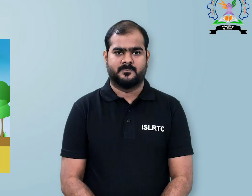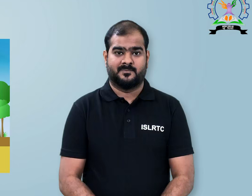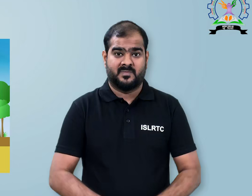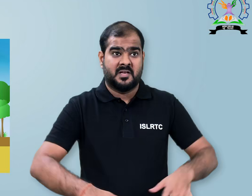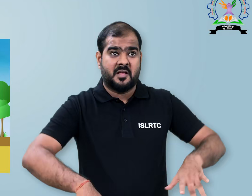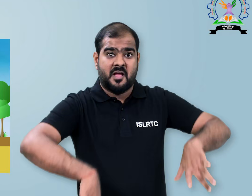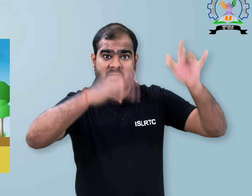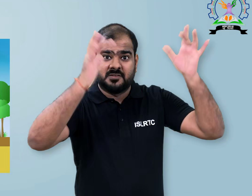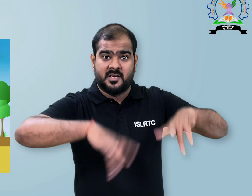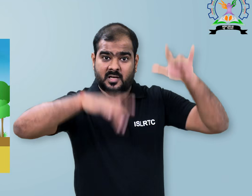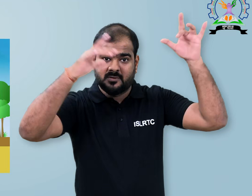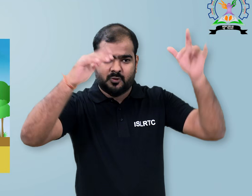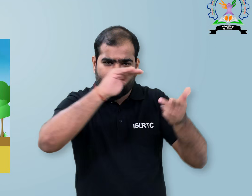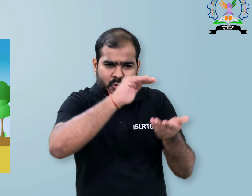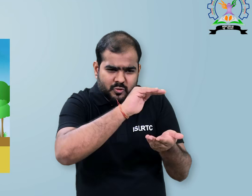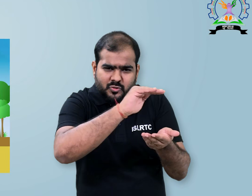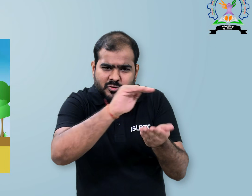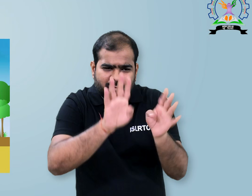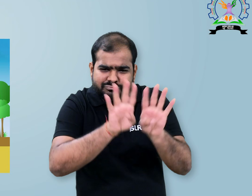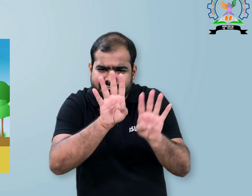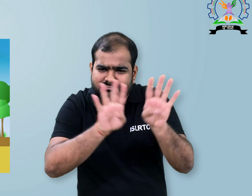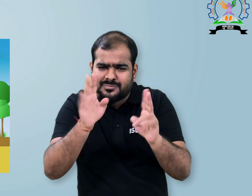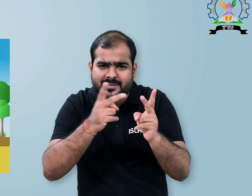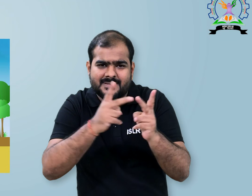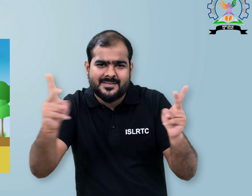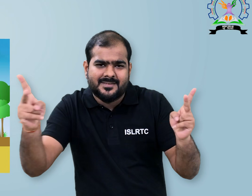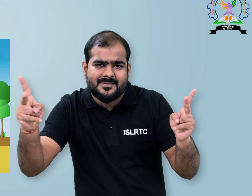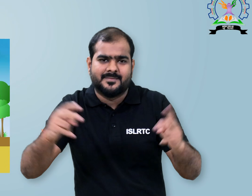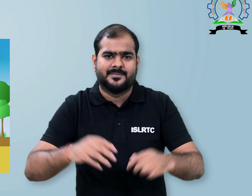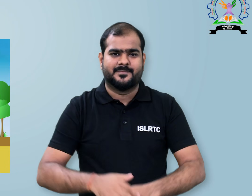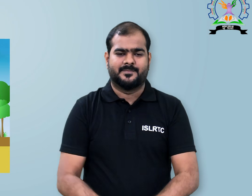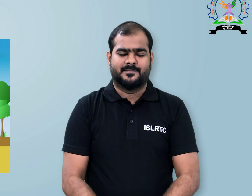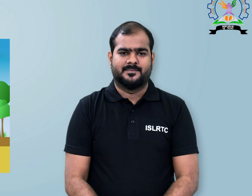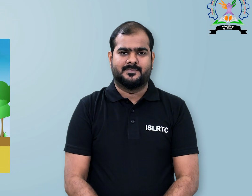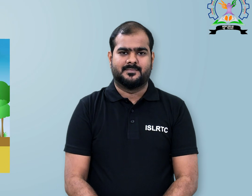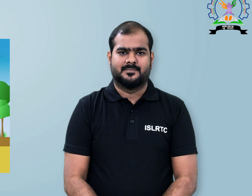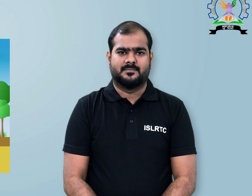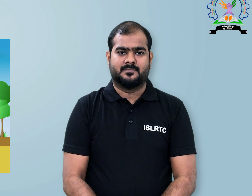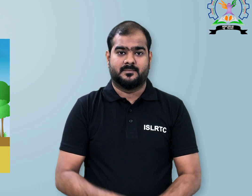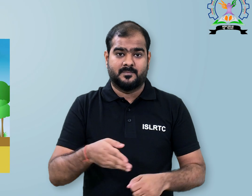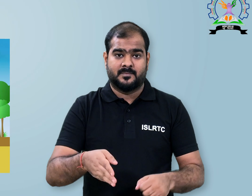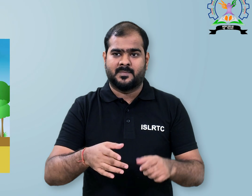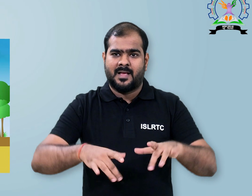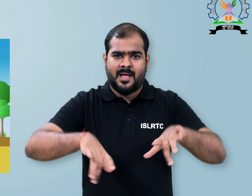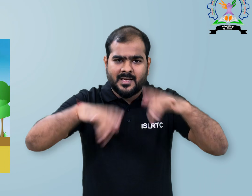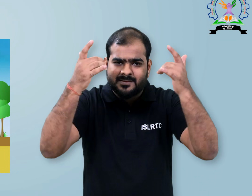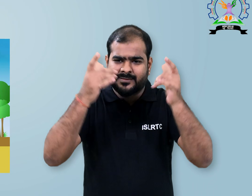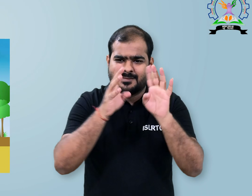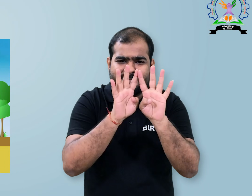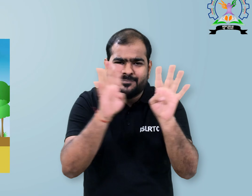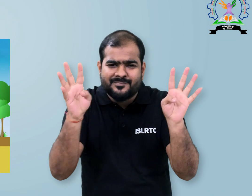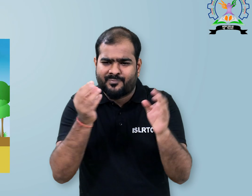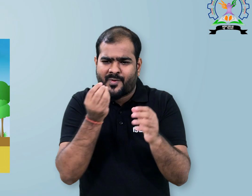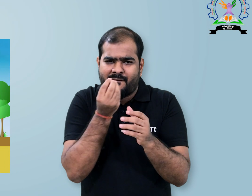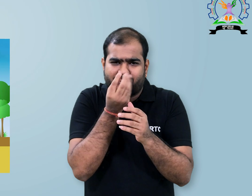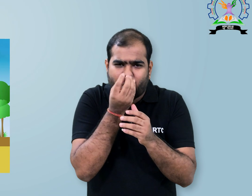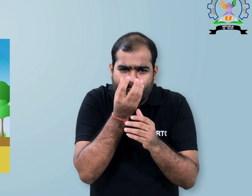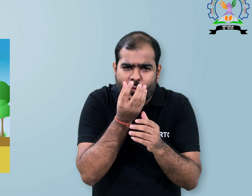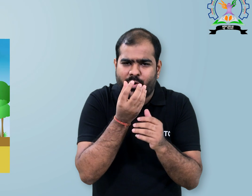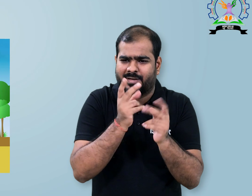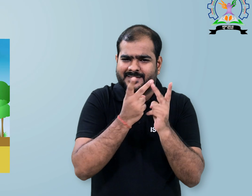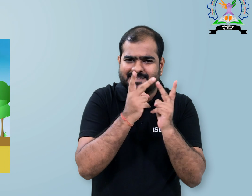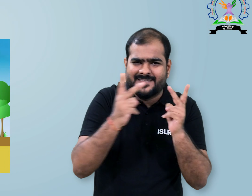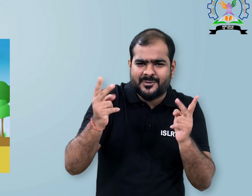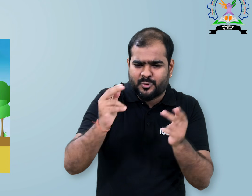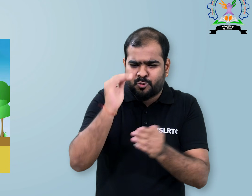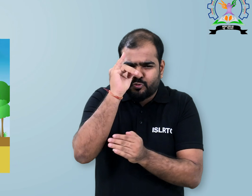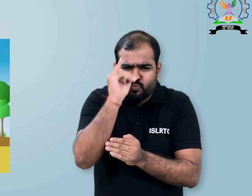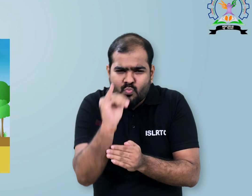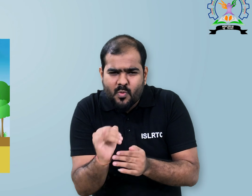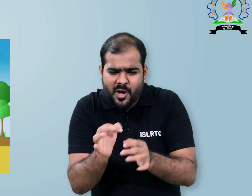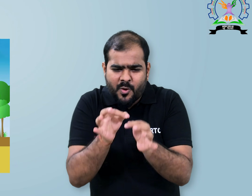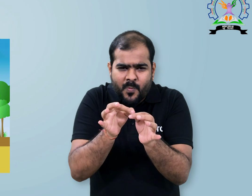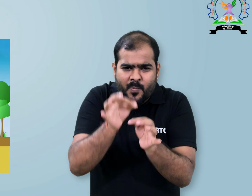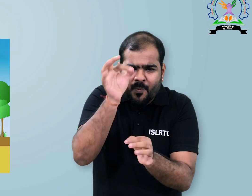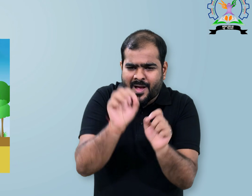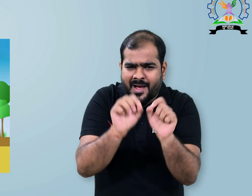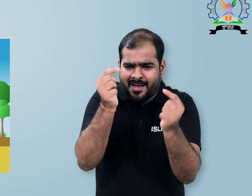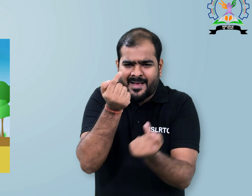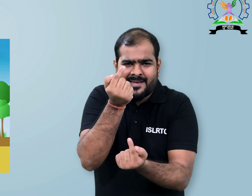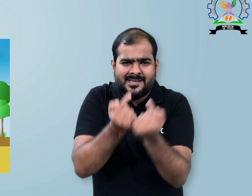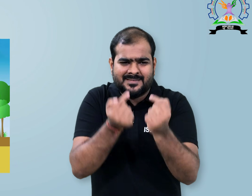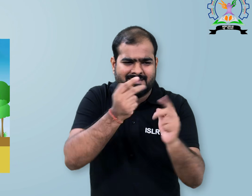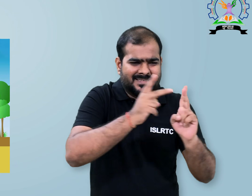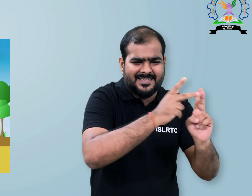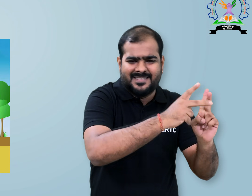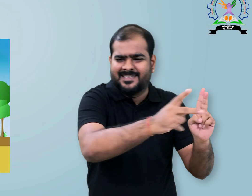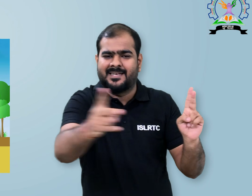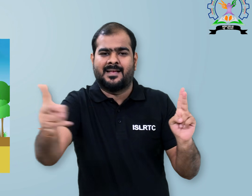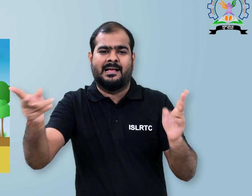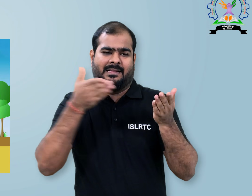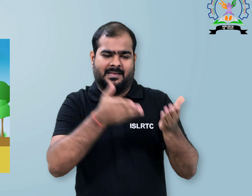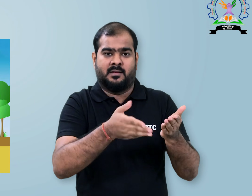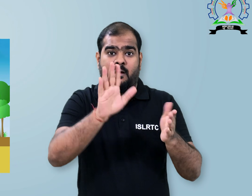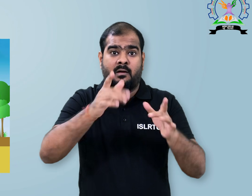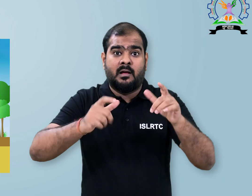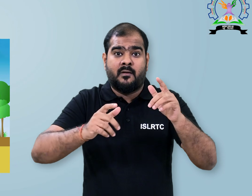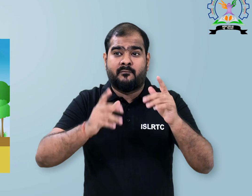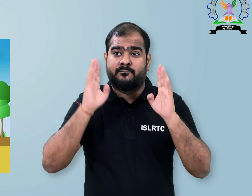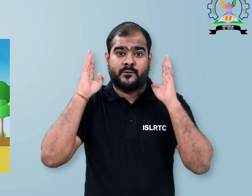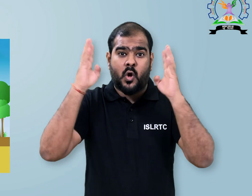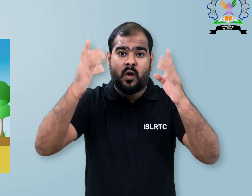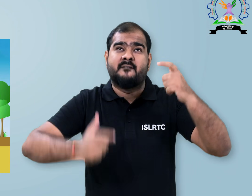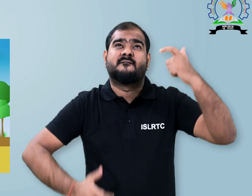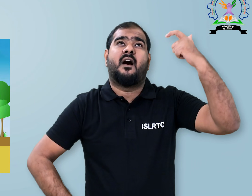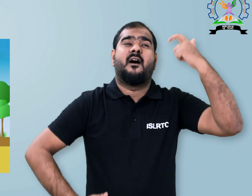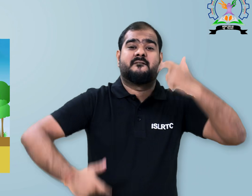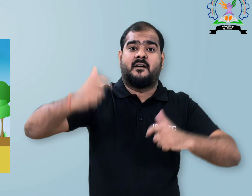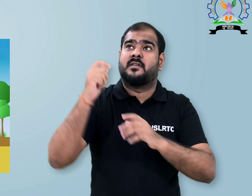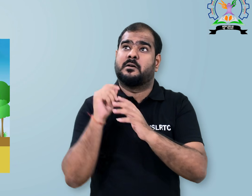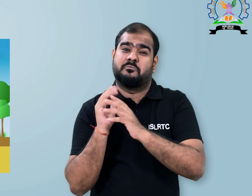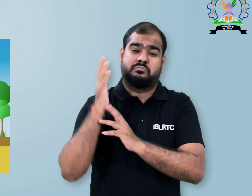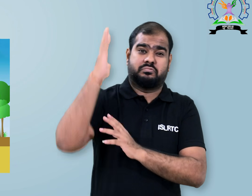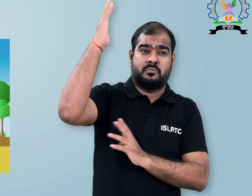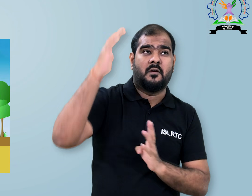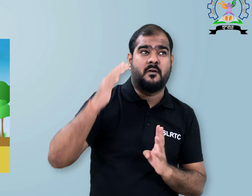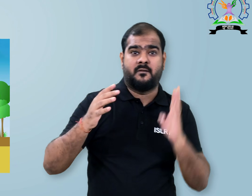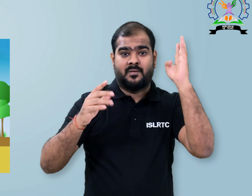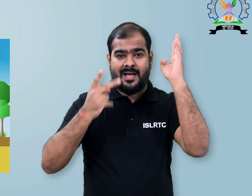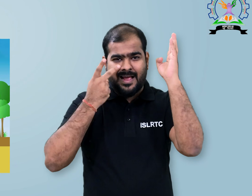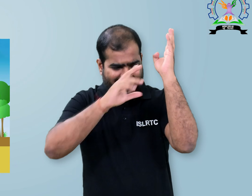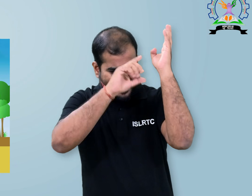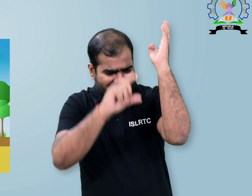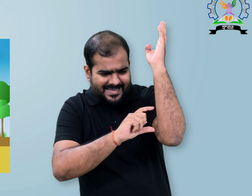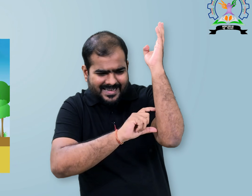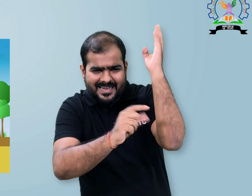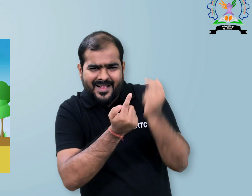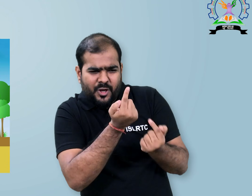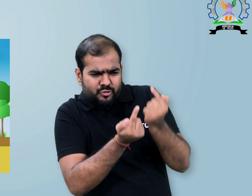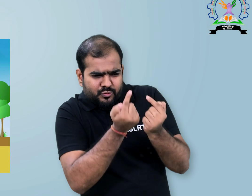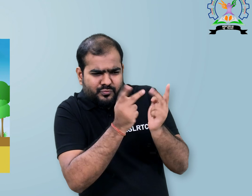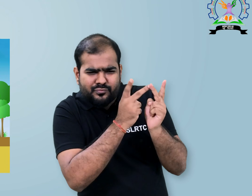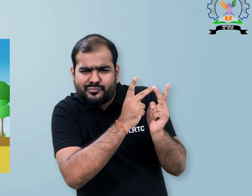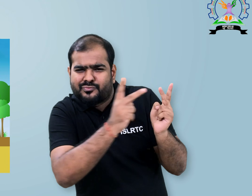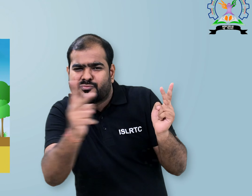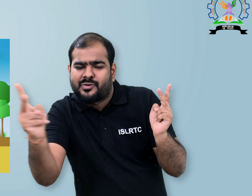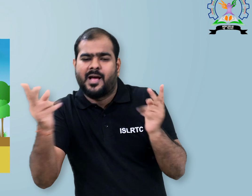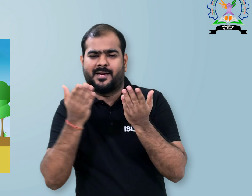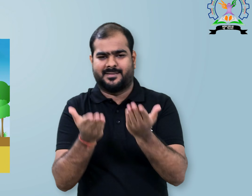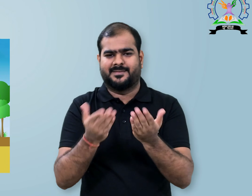Understorey Understoreys is a layer of vegetation beneath the main canopy of a forest.